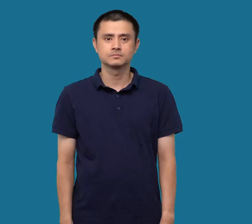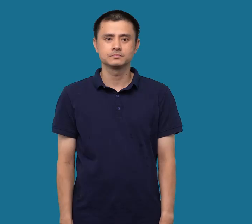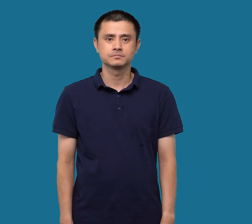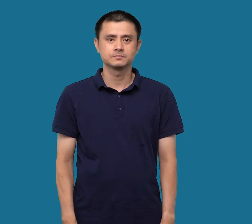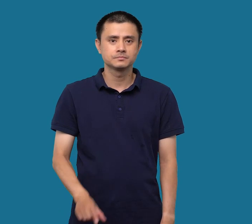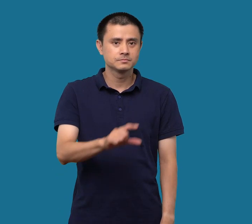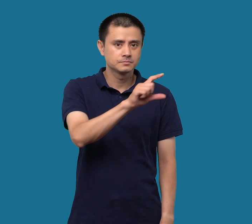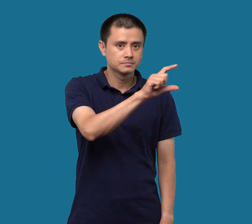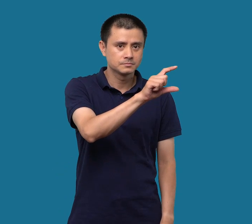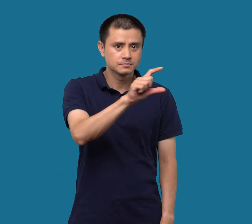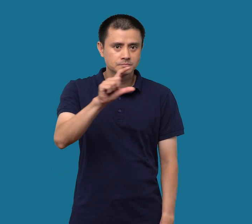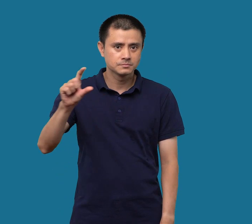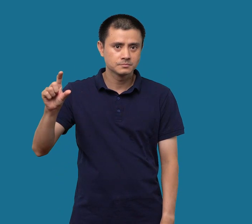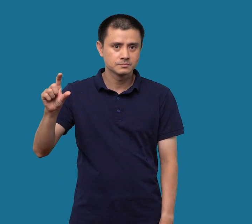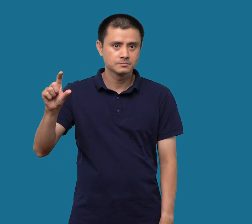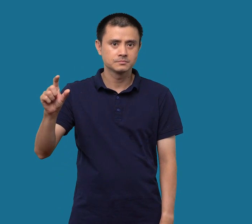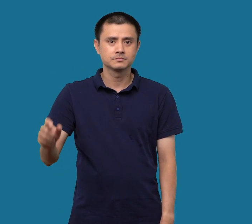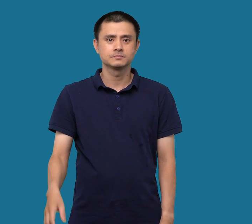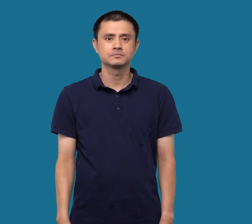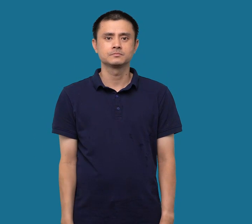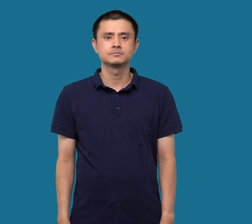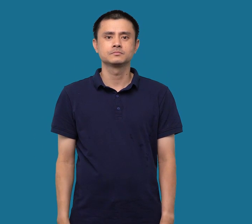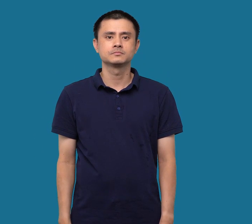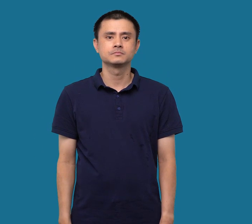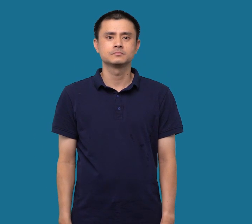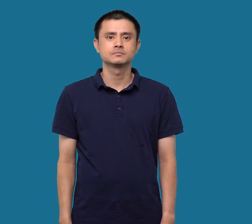hàng ngang